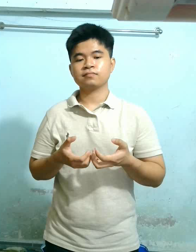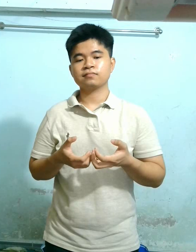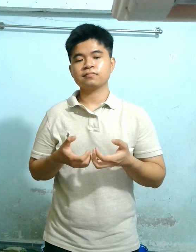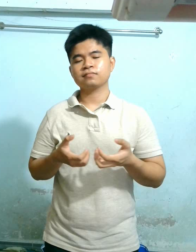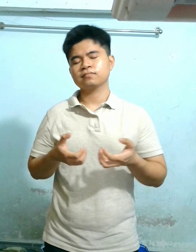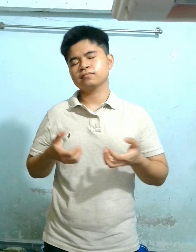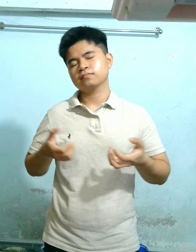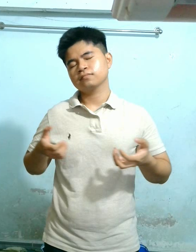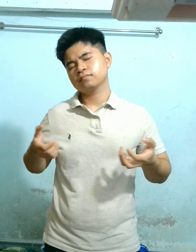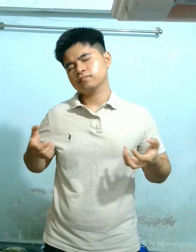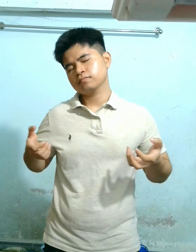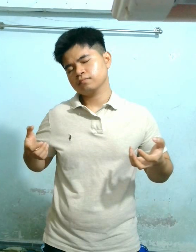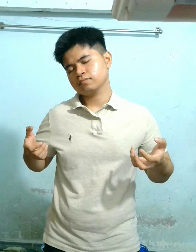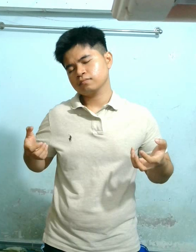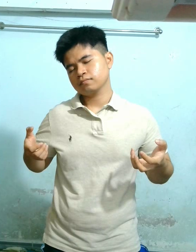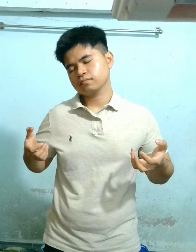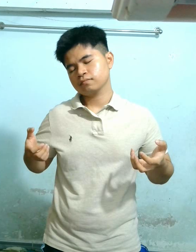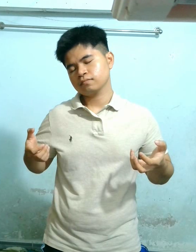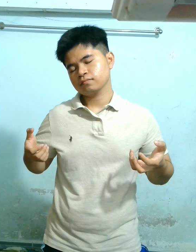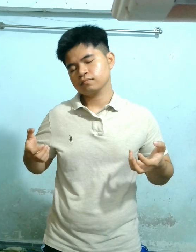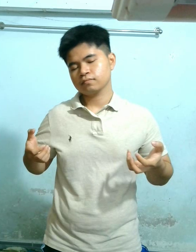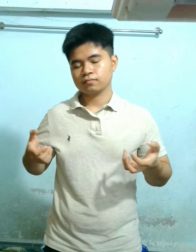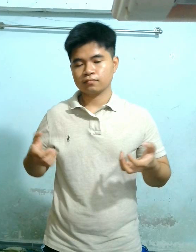chia cat